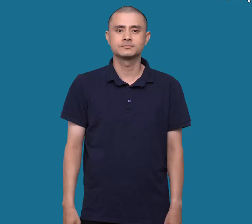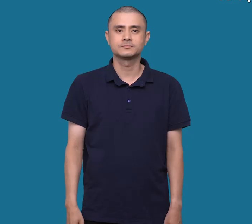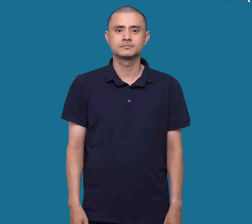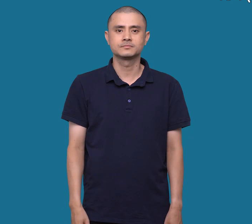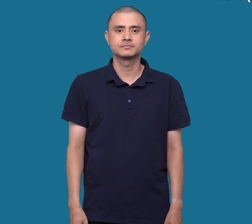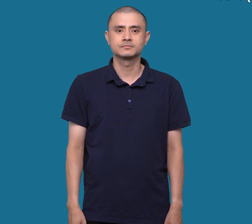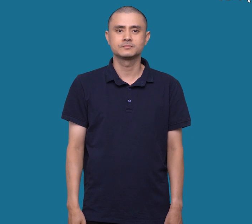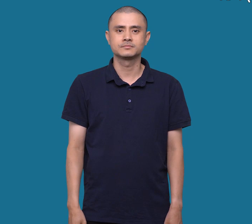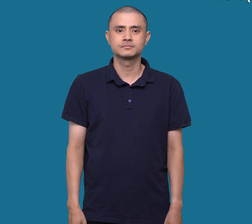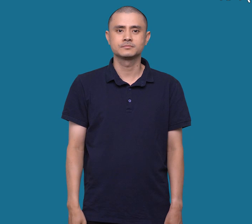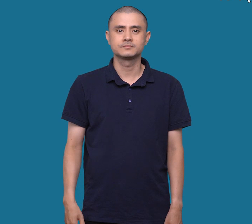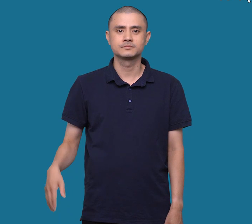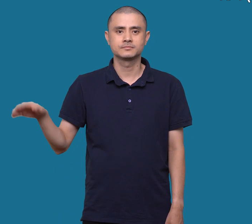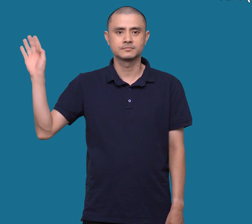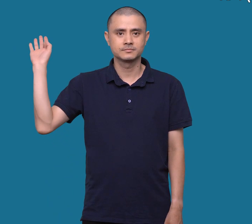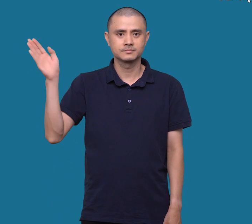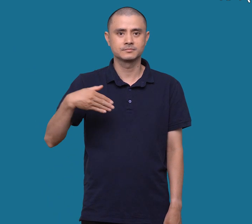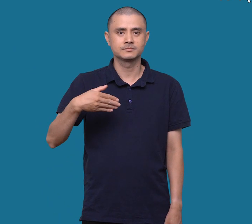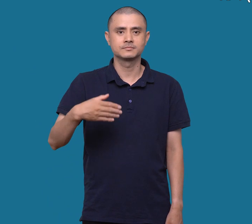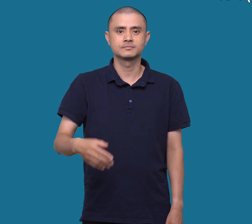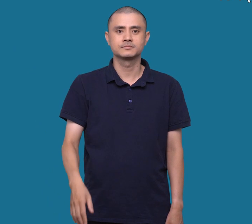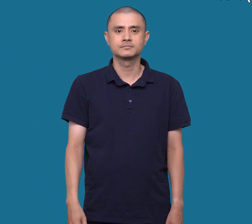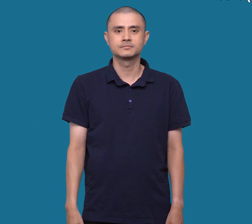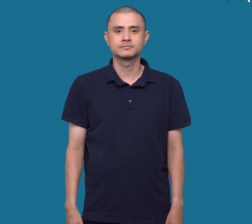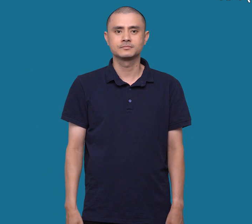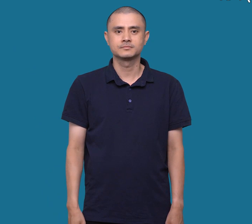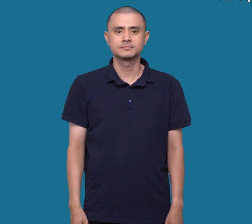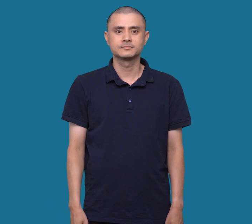về 4 (từ nơi khác về)